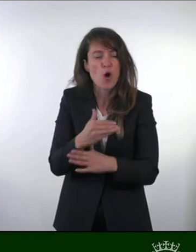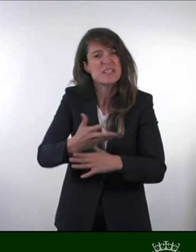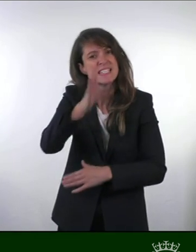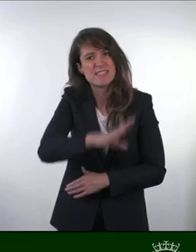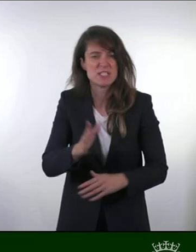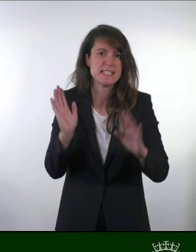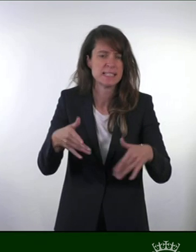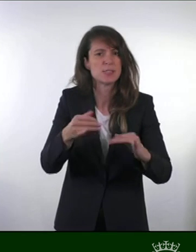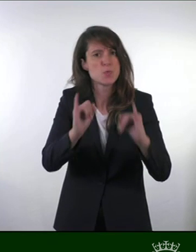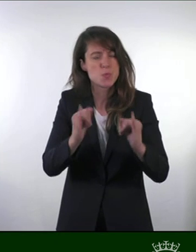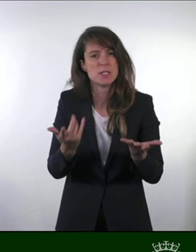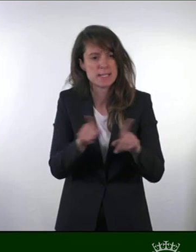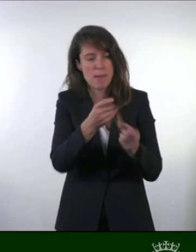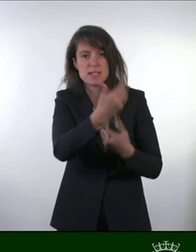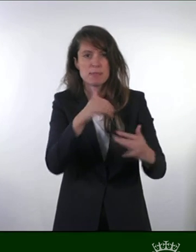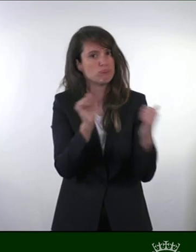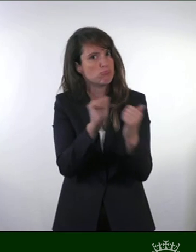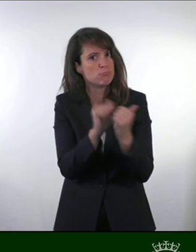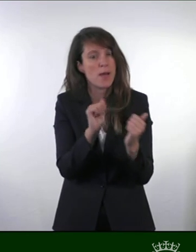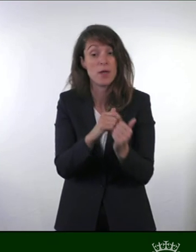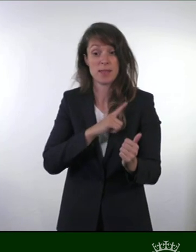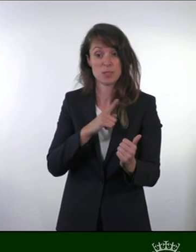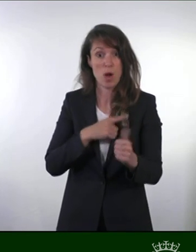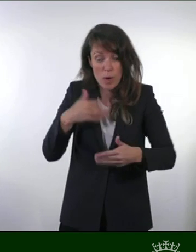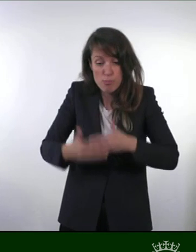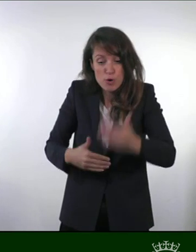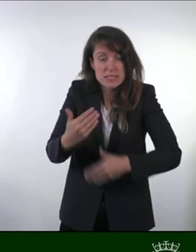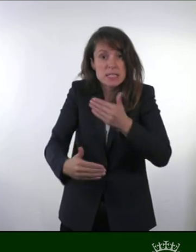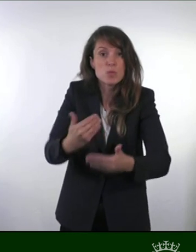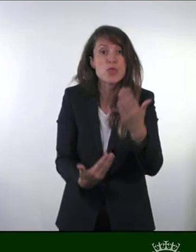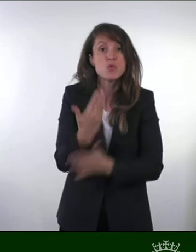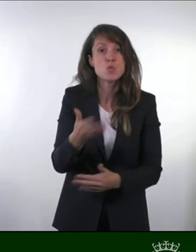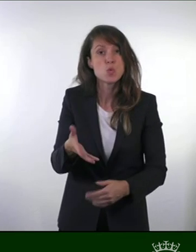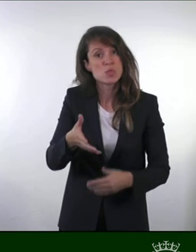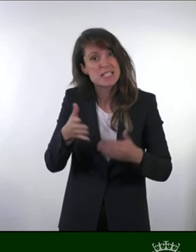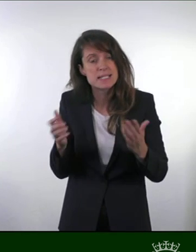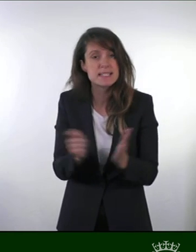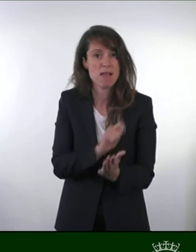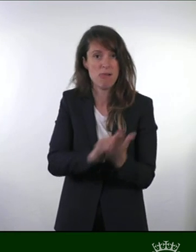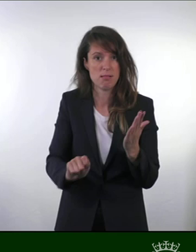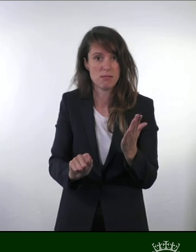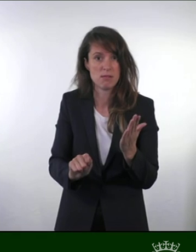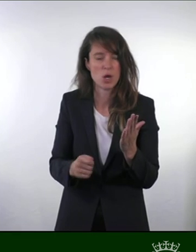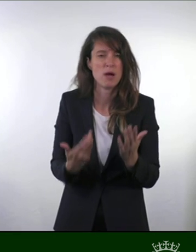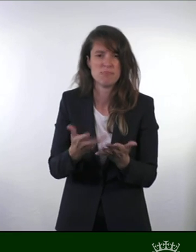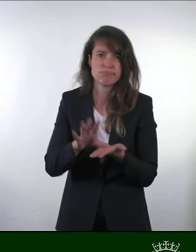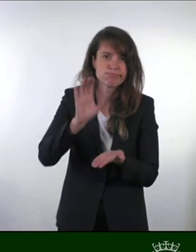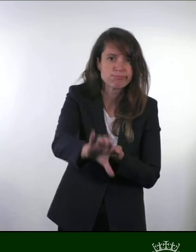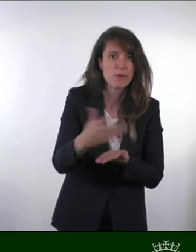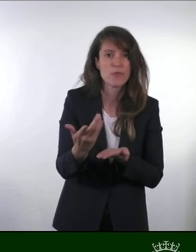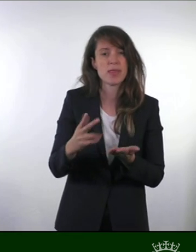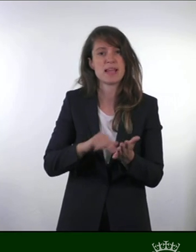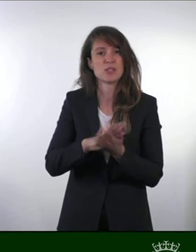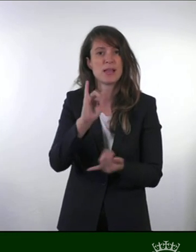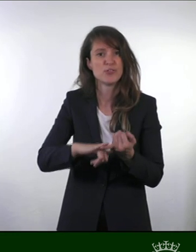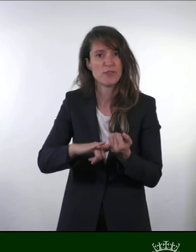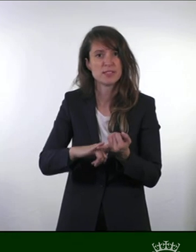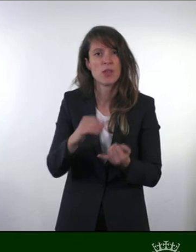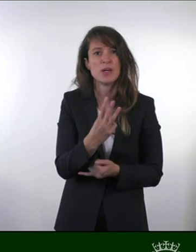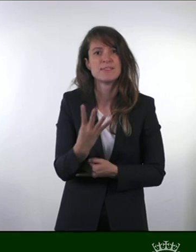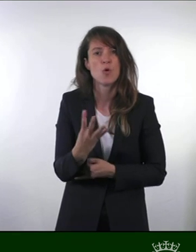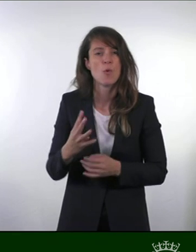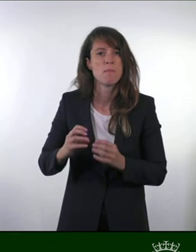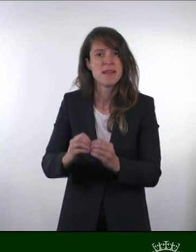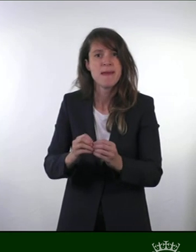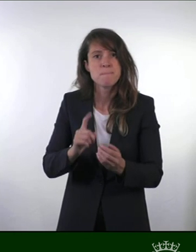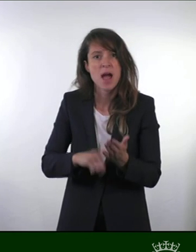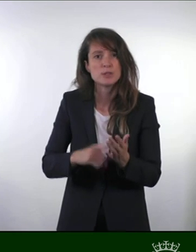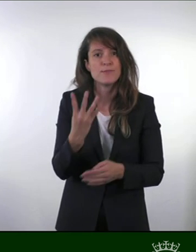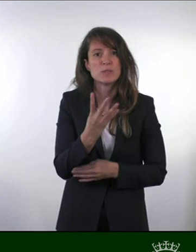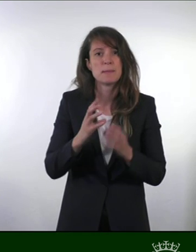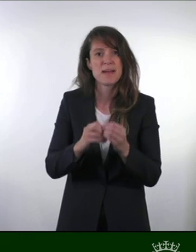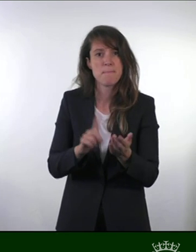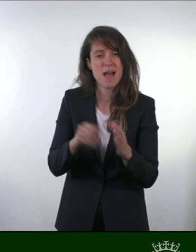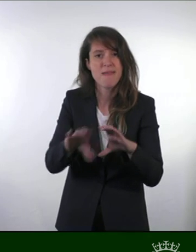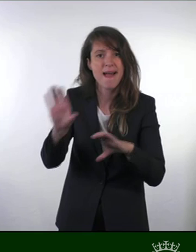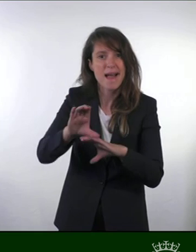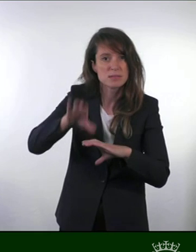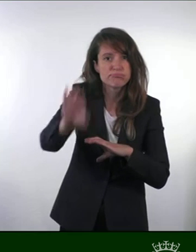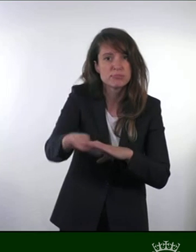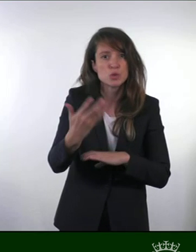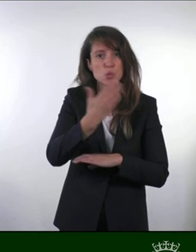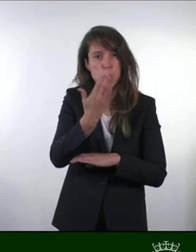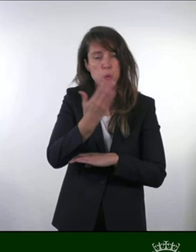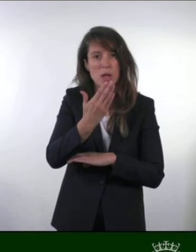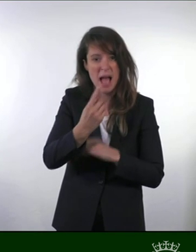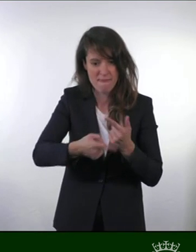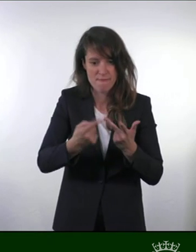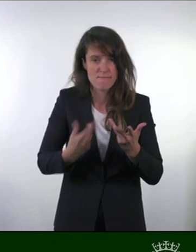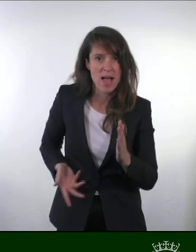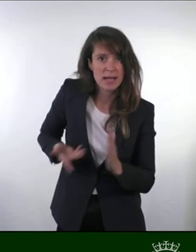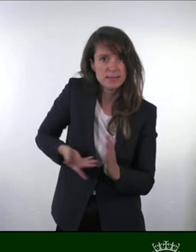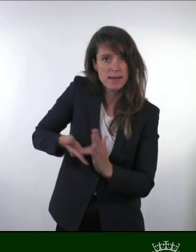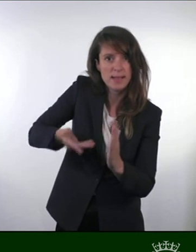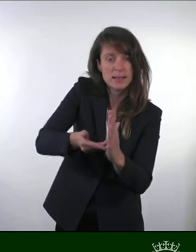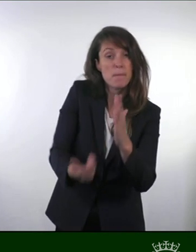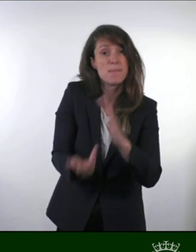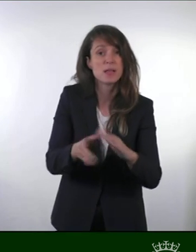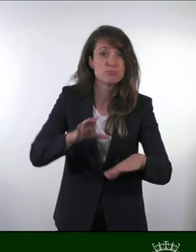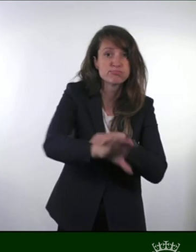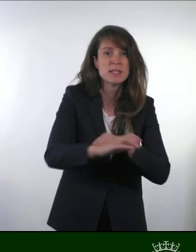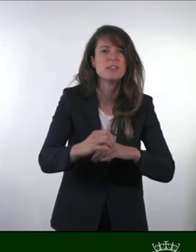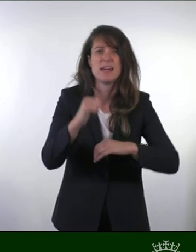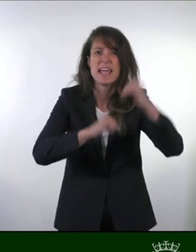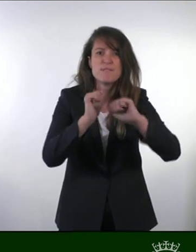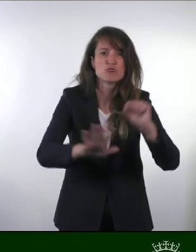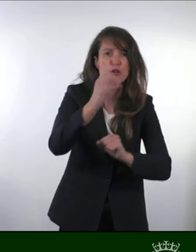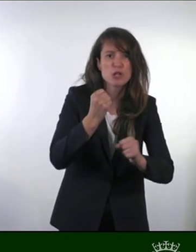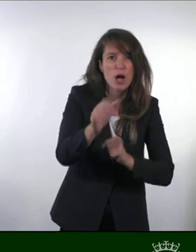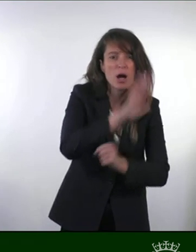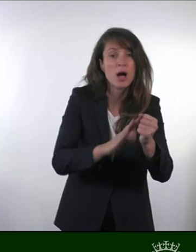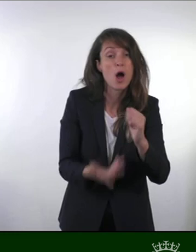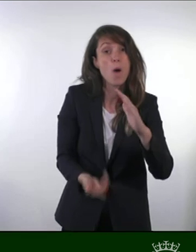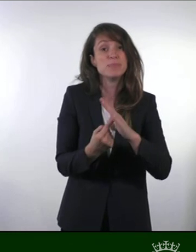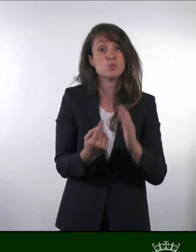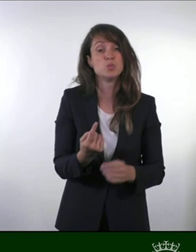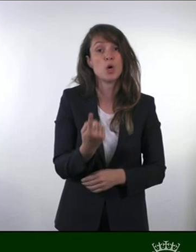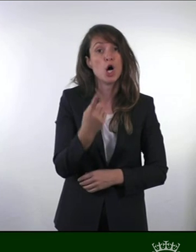That is why we are proceeding with the new deal, the fair deal for the British people, which will be not just massive investment in our national health service— £34 billion in our NHS—and £14 billion more into our schools but an investment in infrastructure going up to £100 billion.